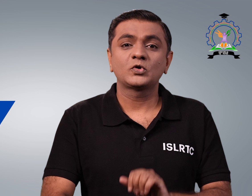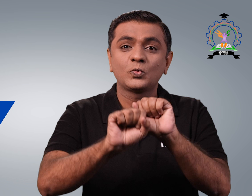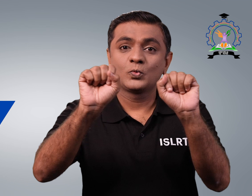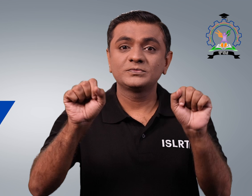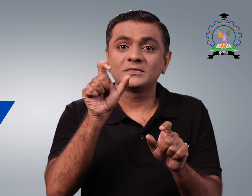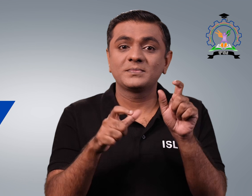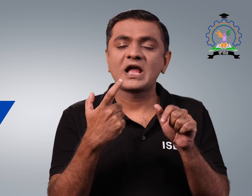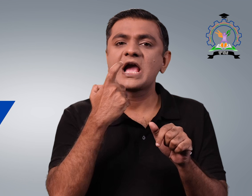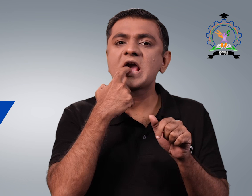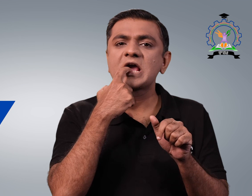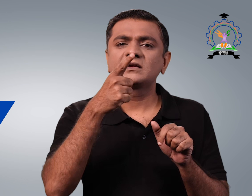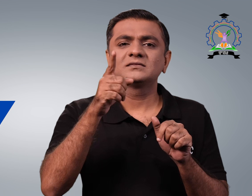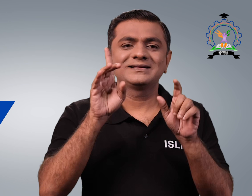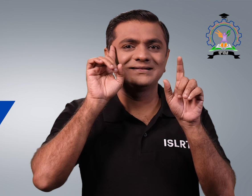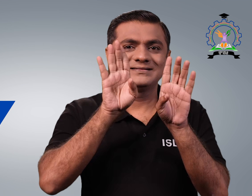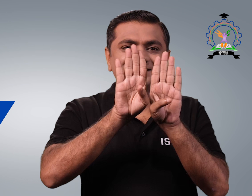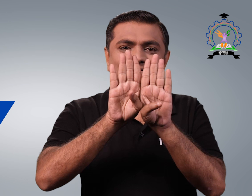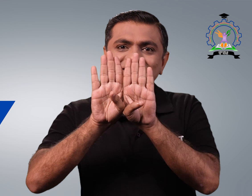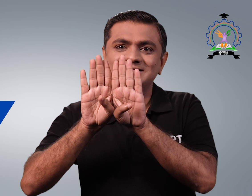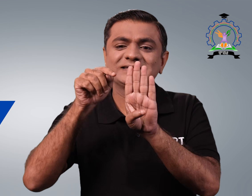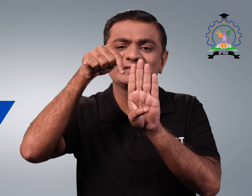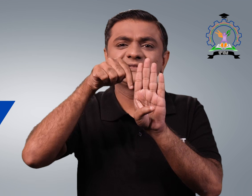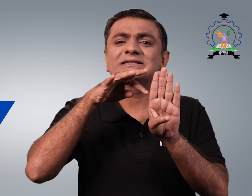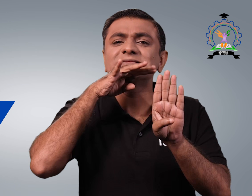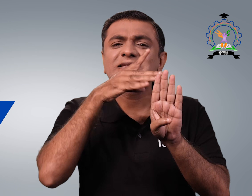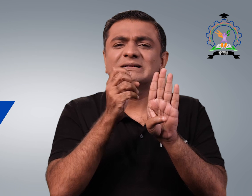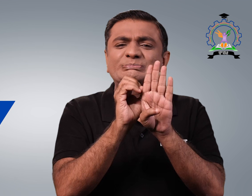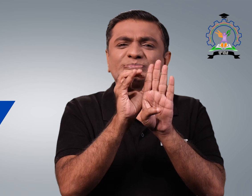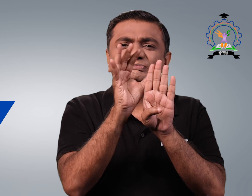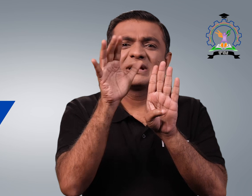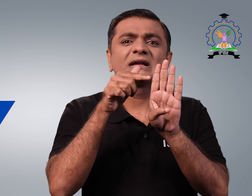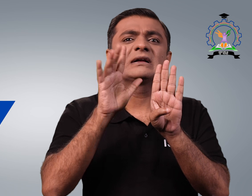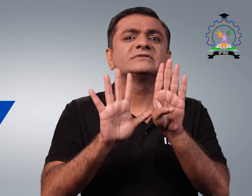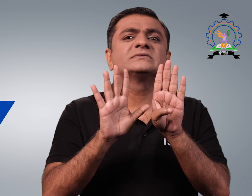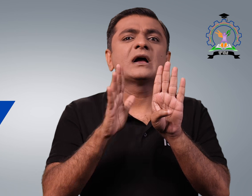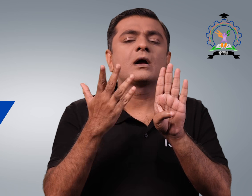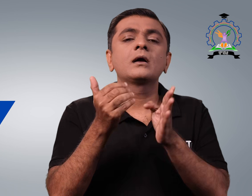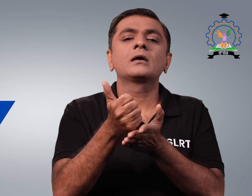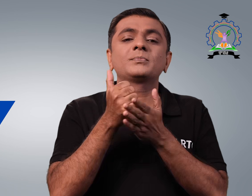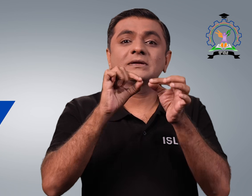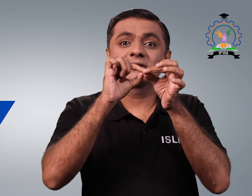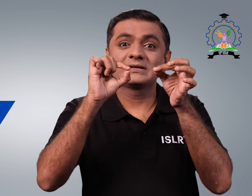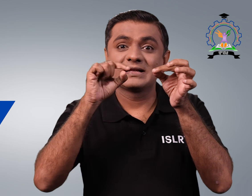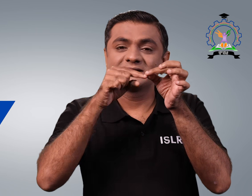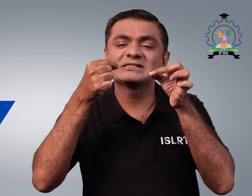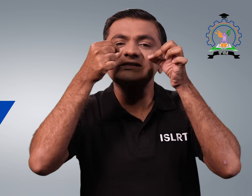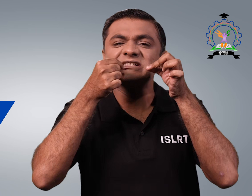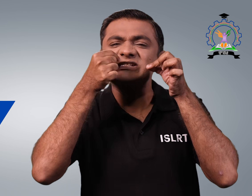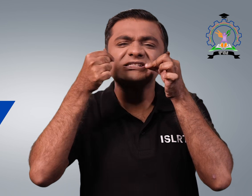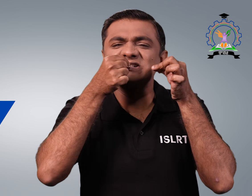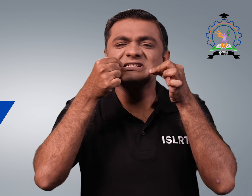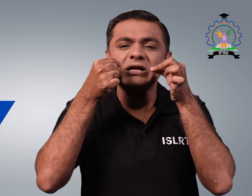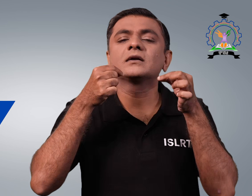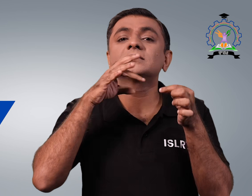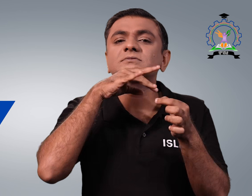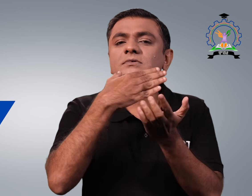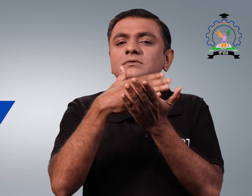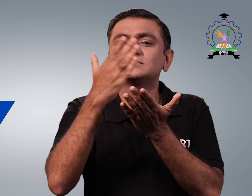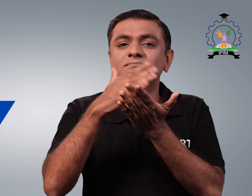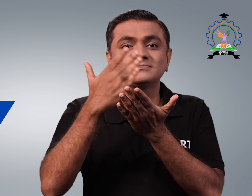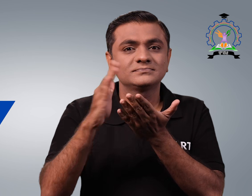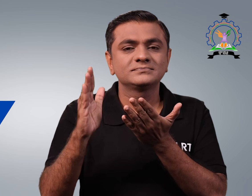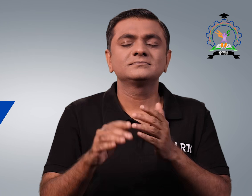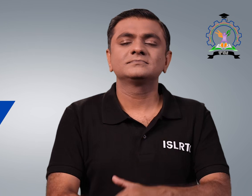Dental floss is a thin, flexible string used to clean and remove food particles from between your teeth.